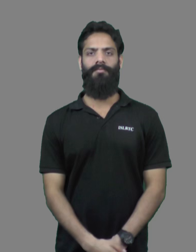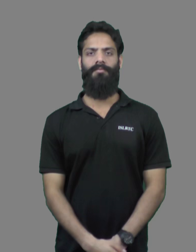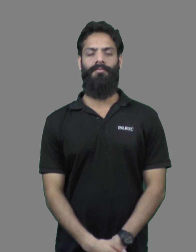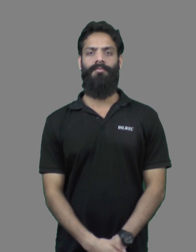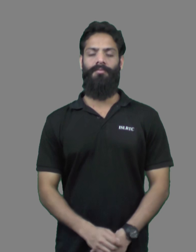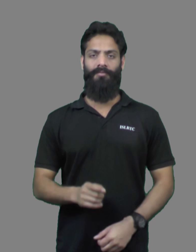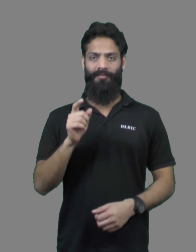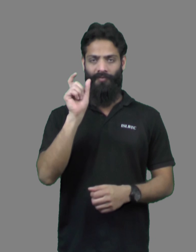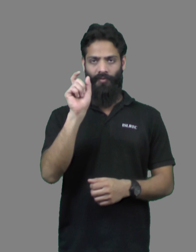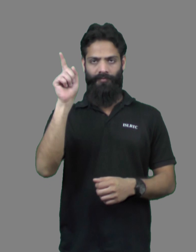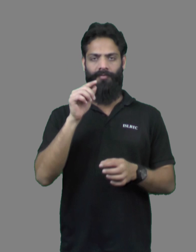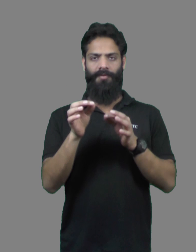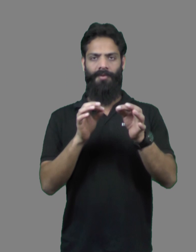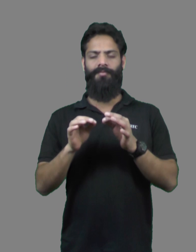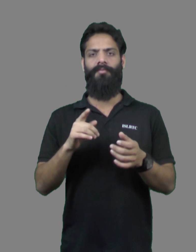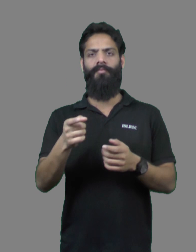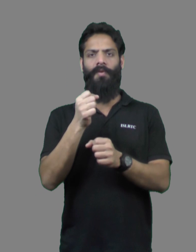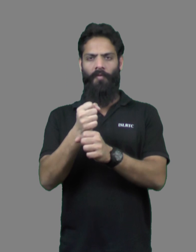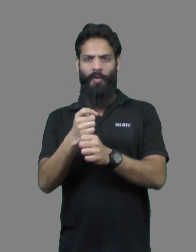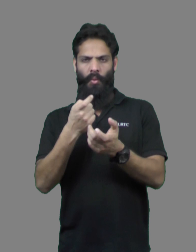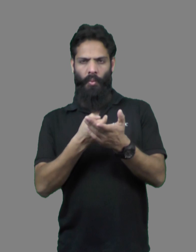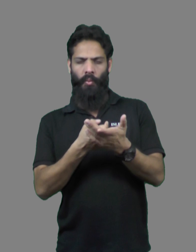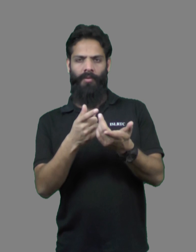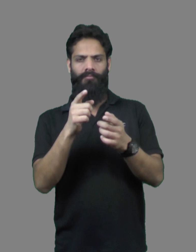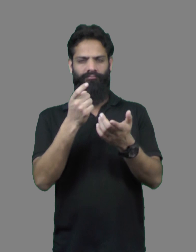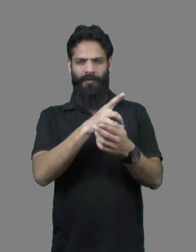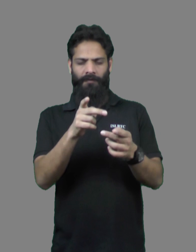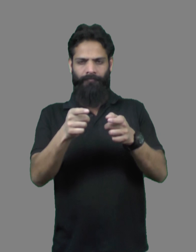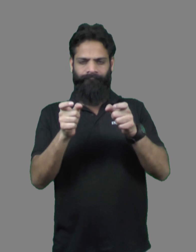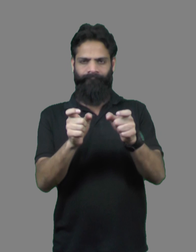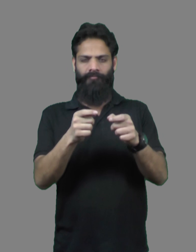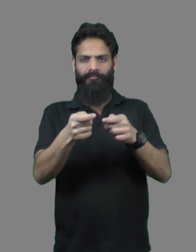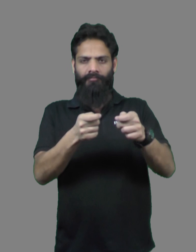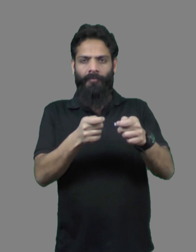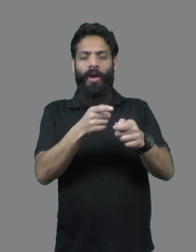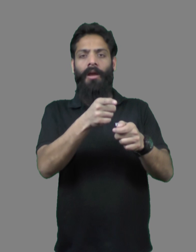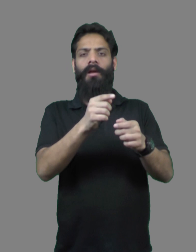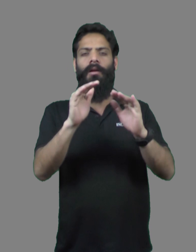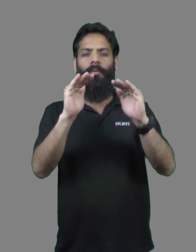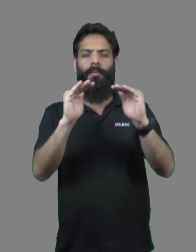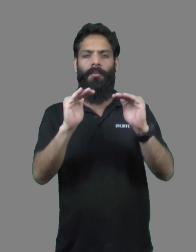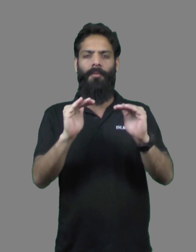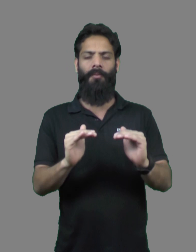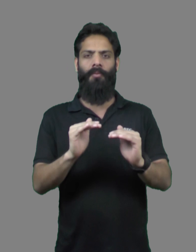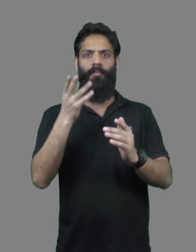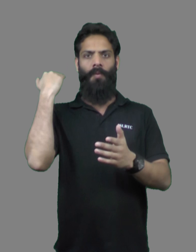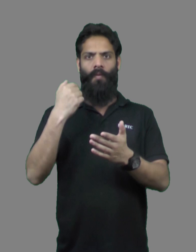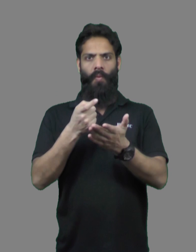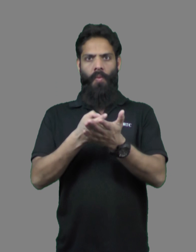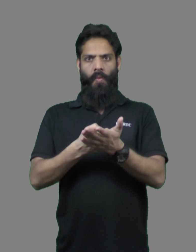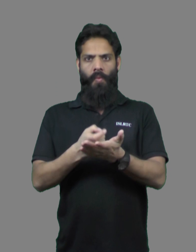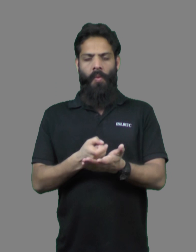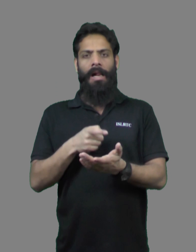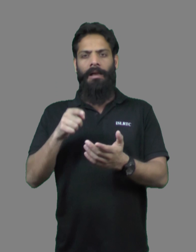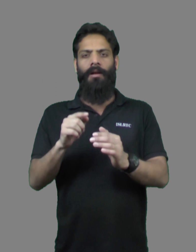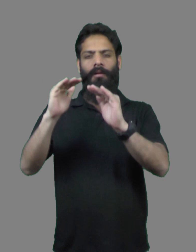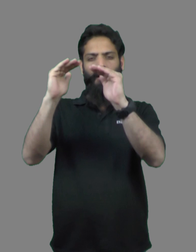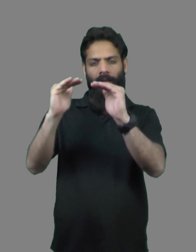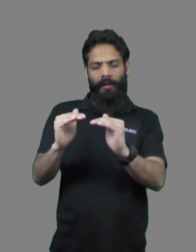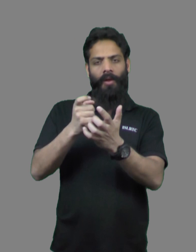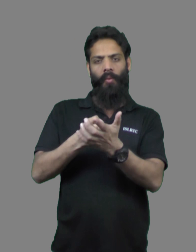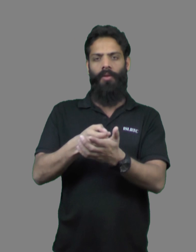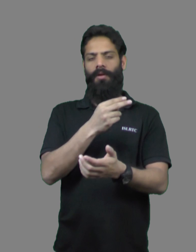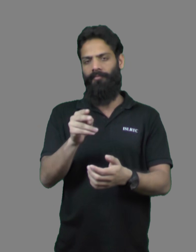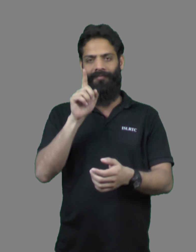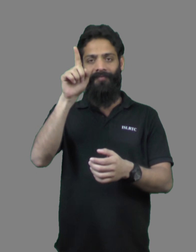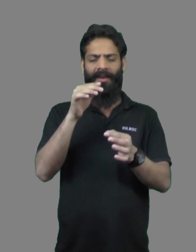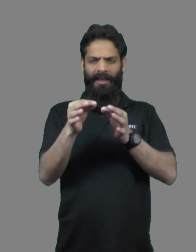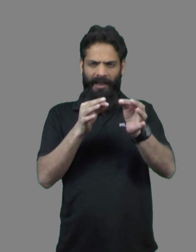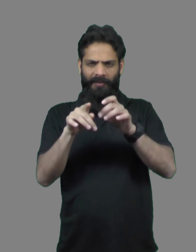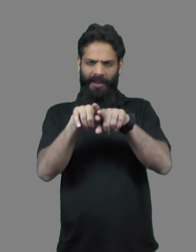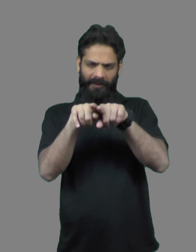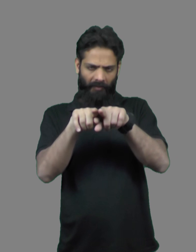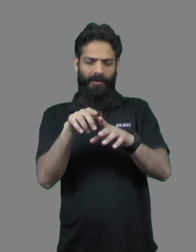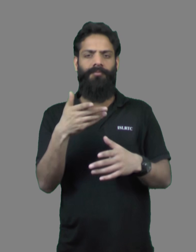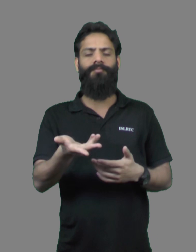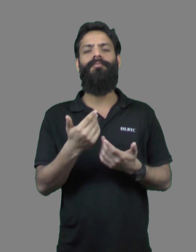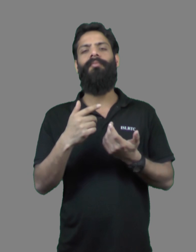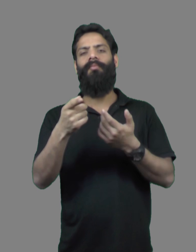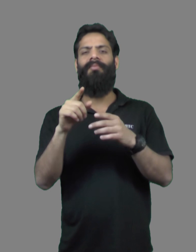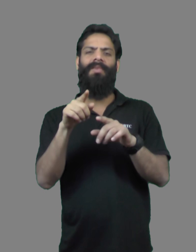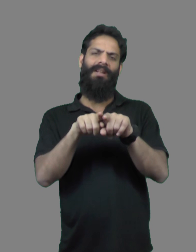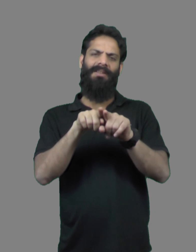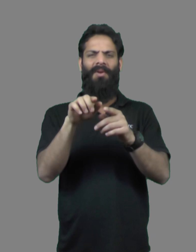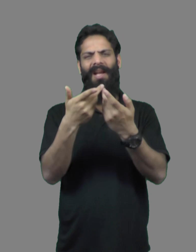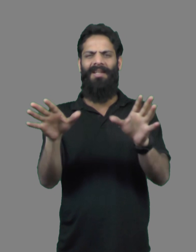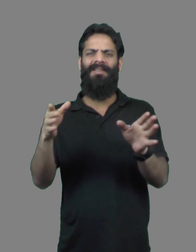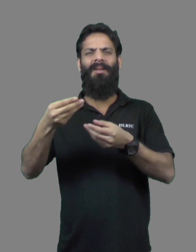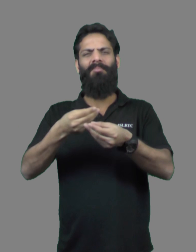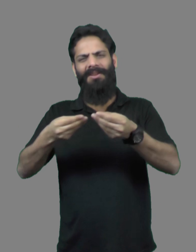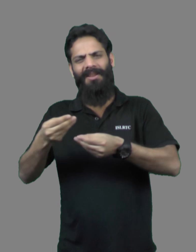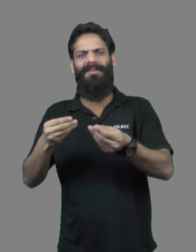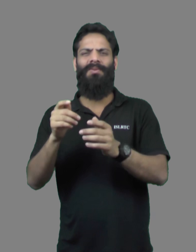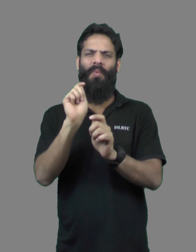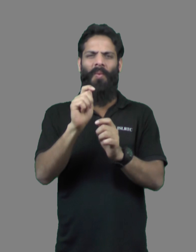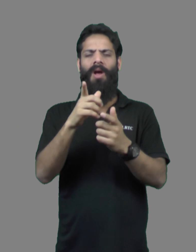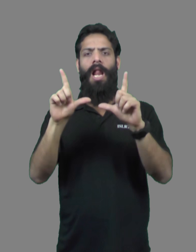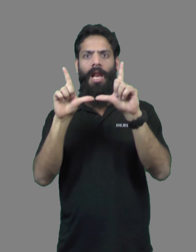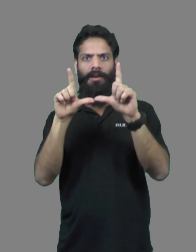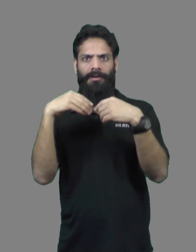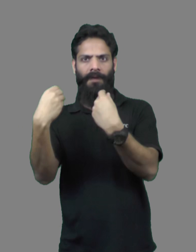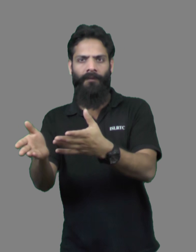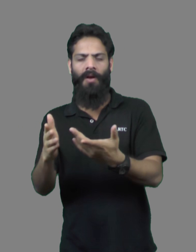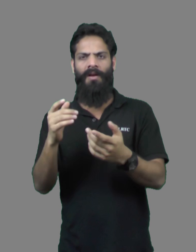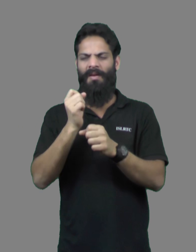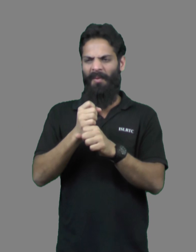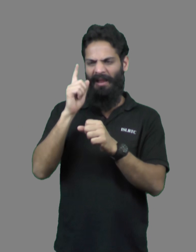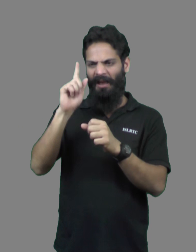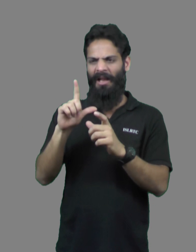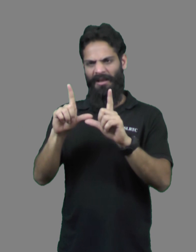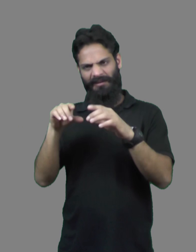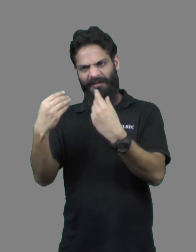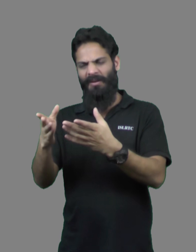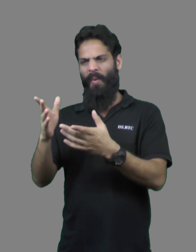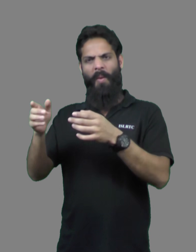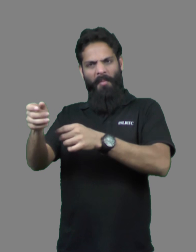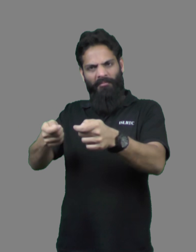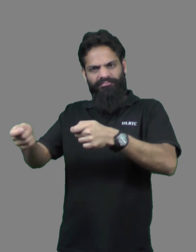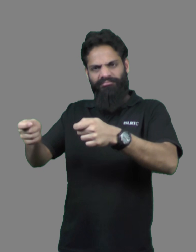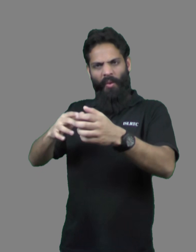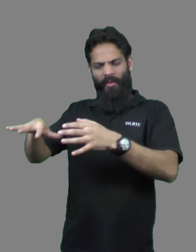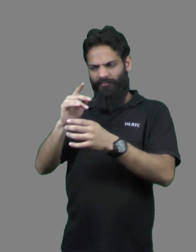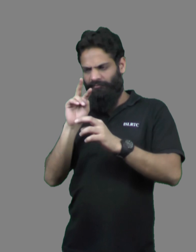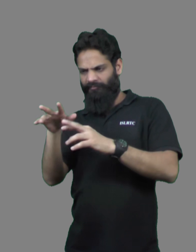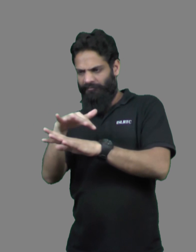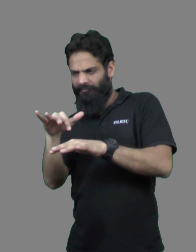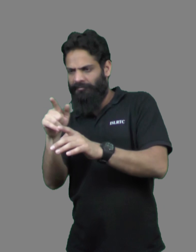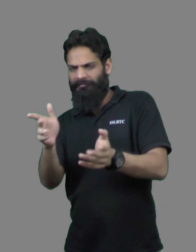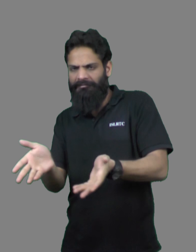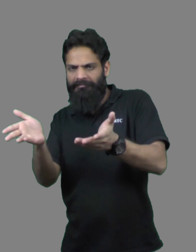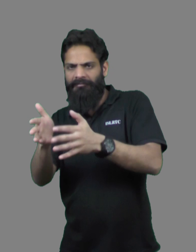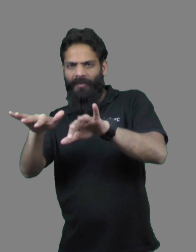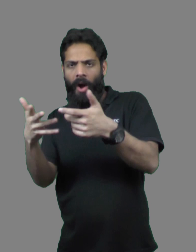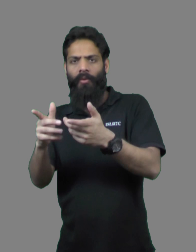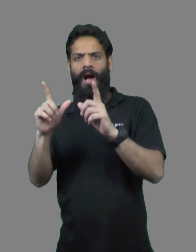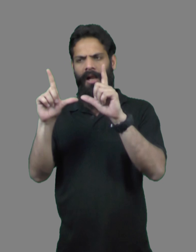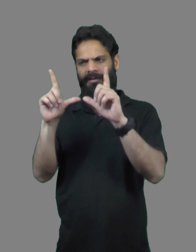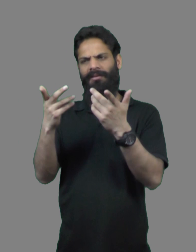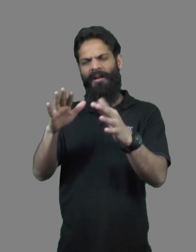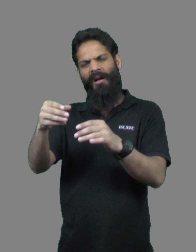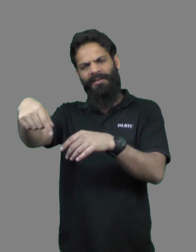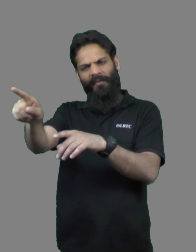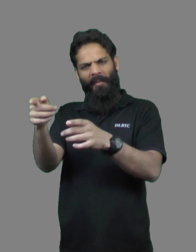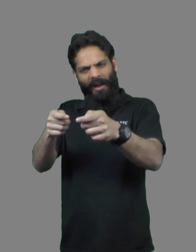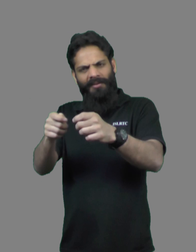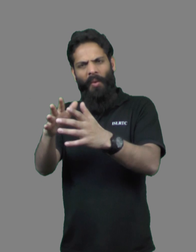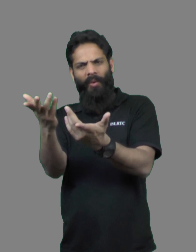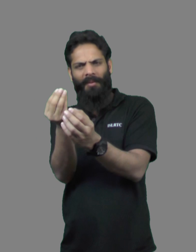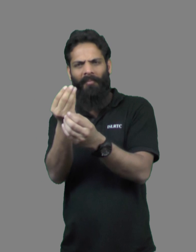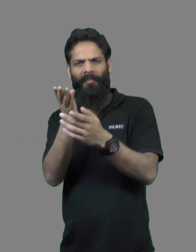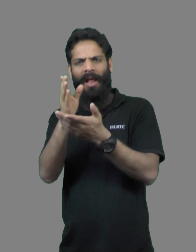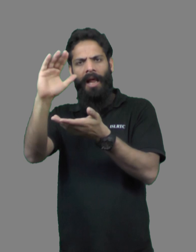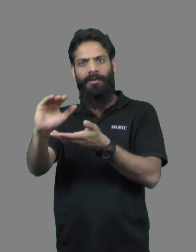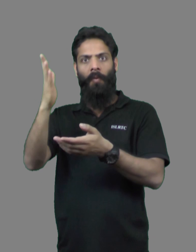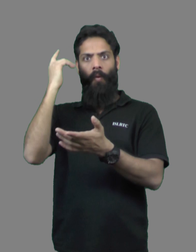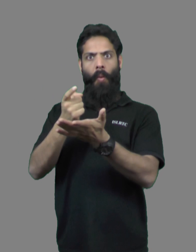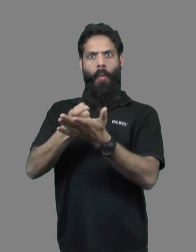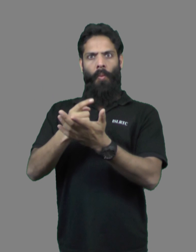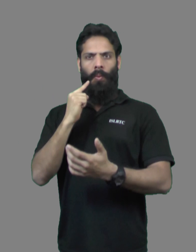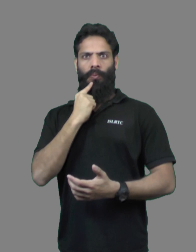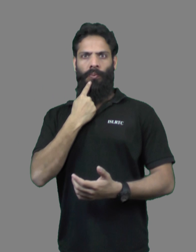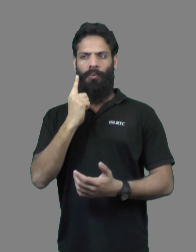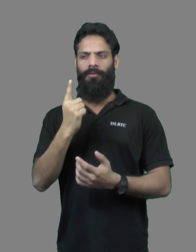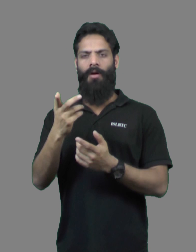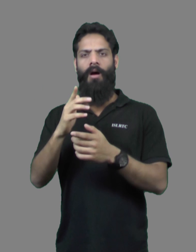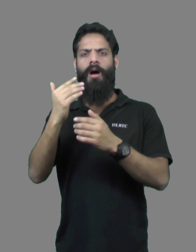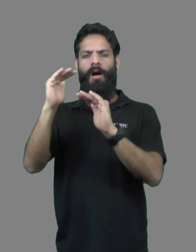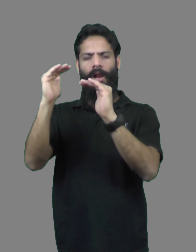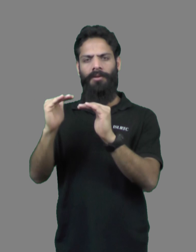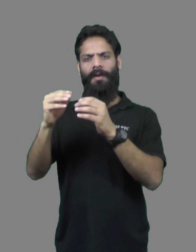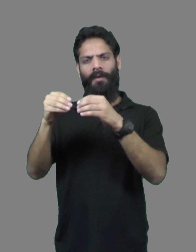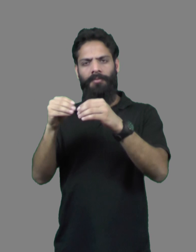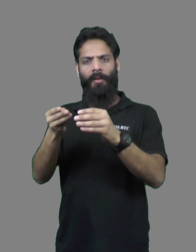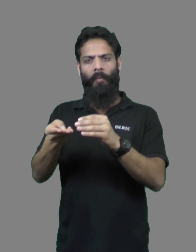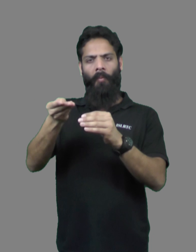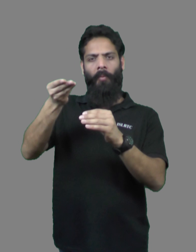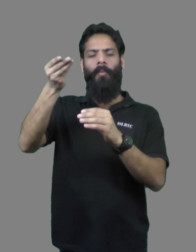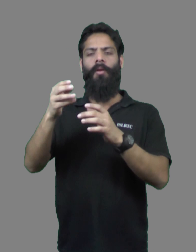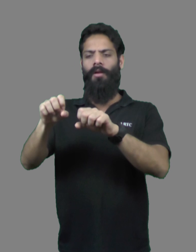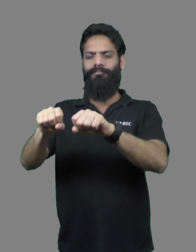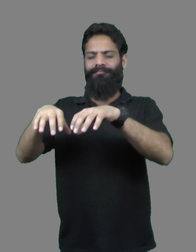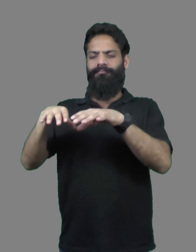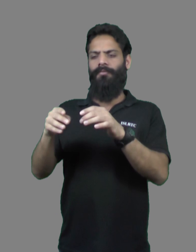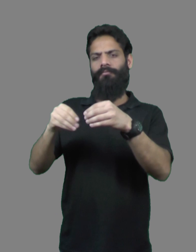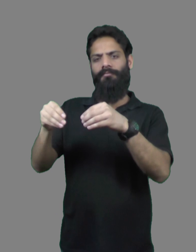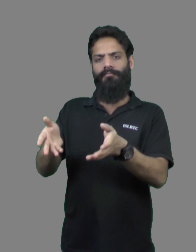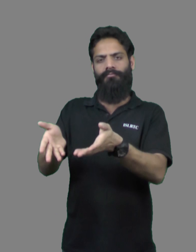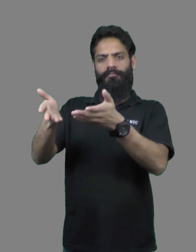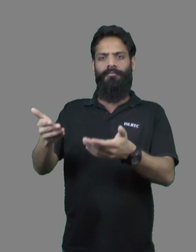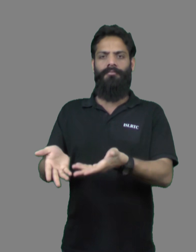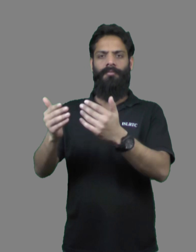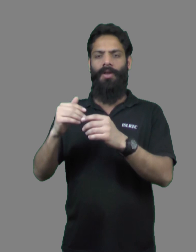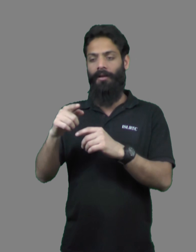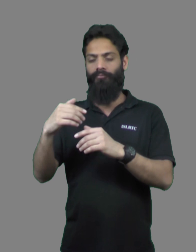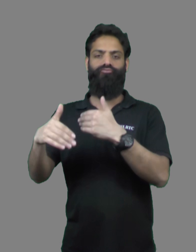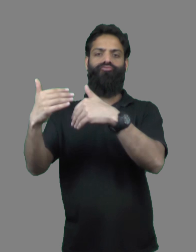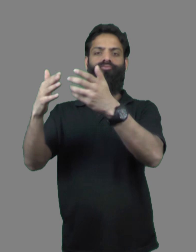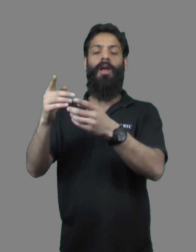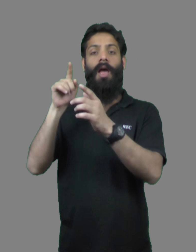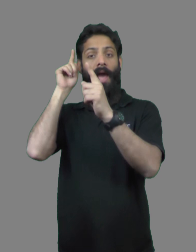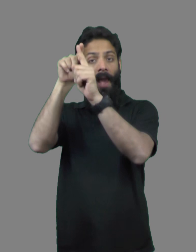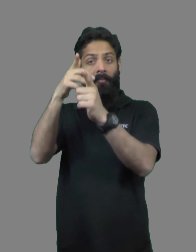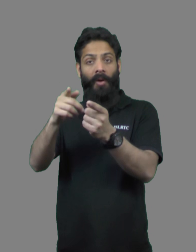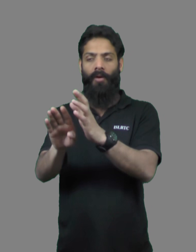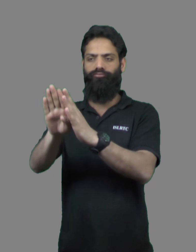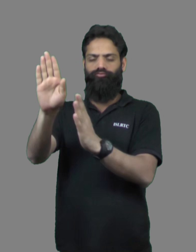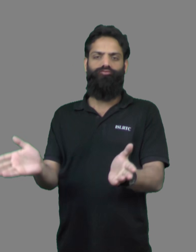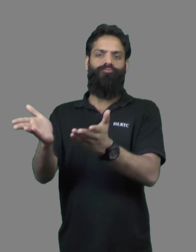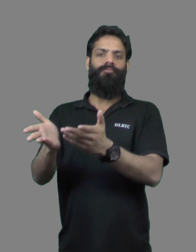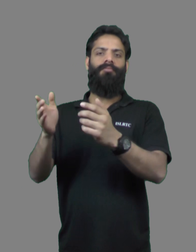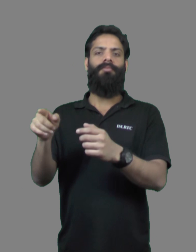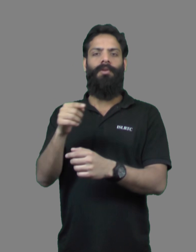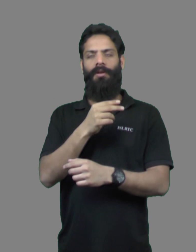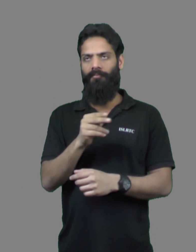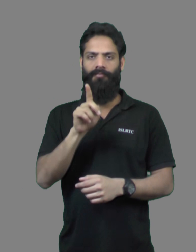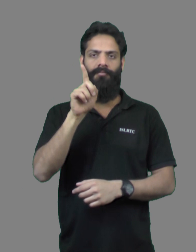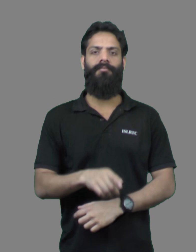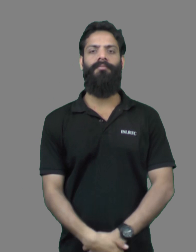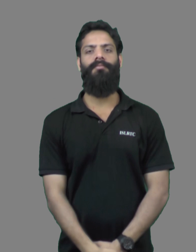Deregulation